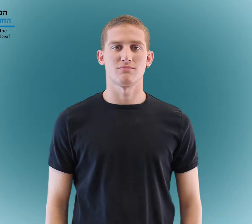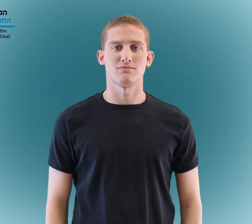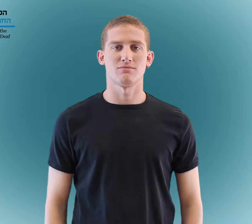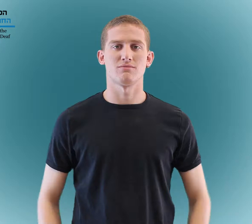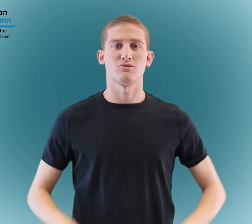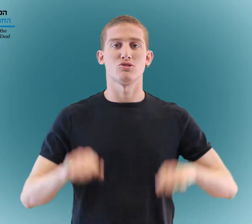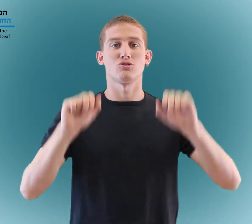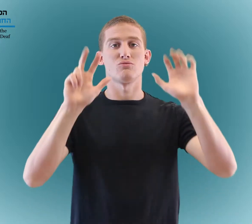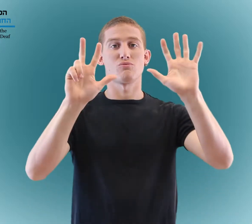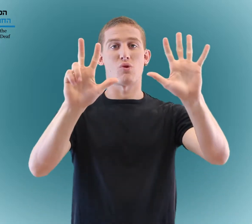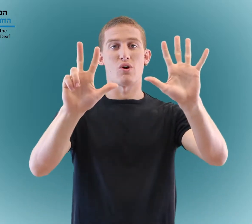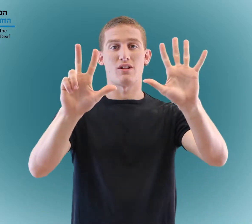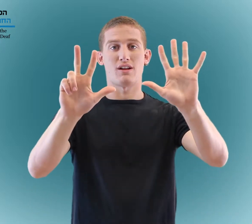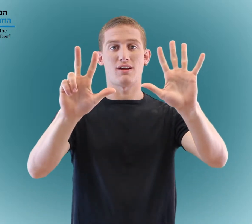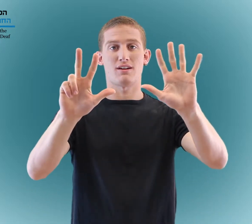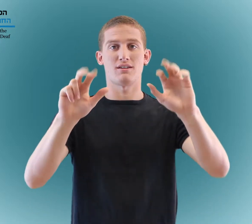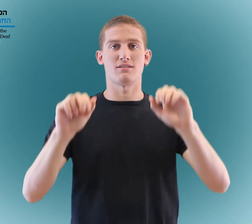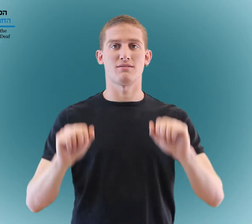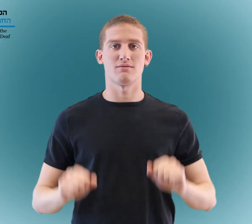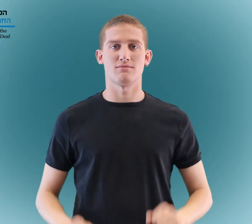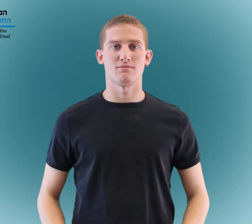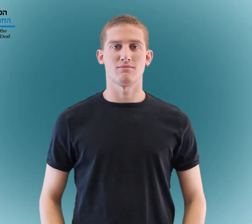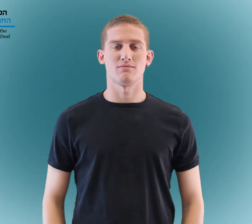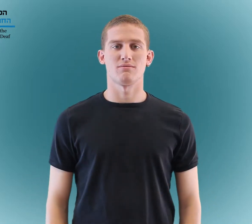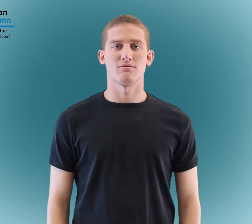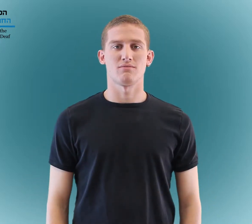שמונה